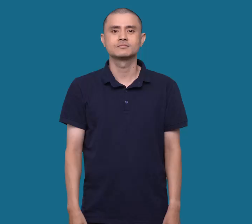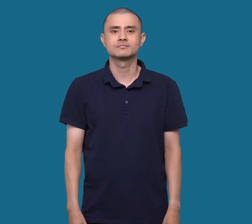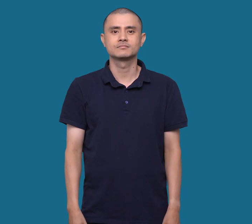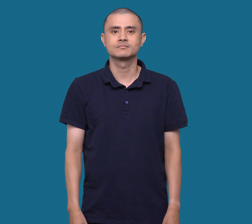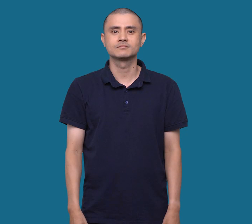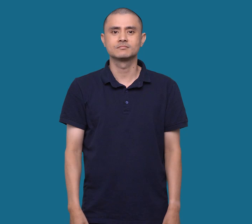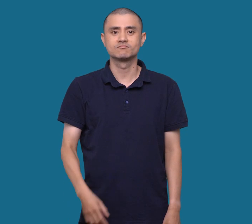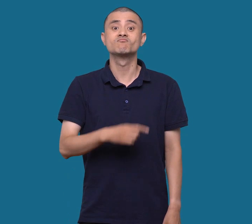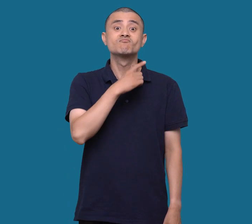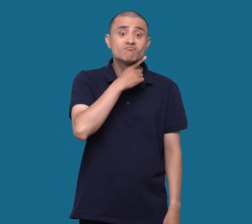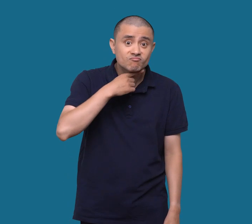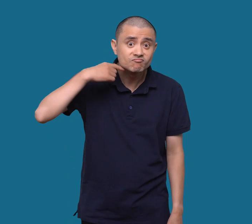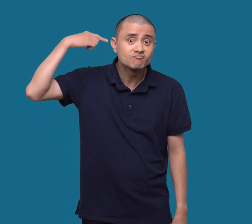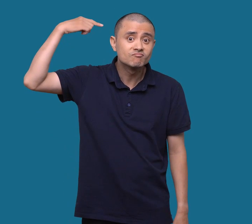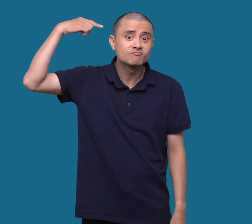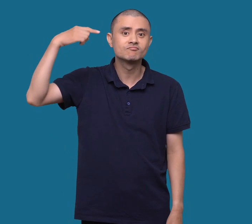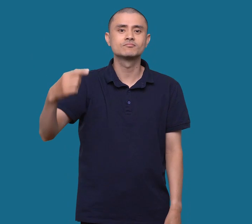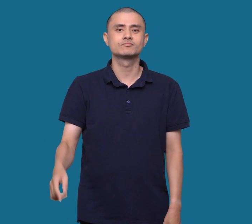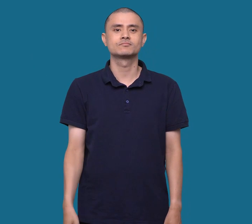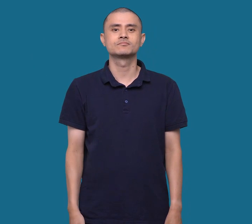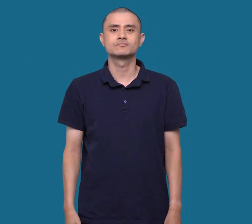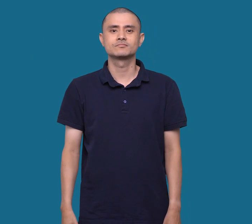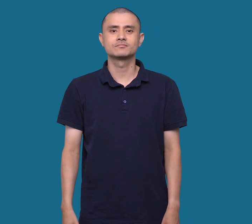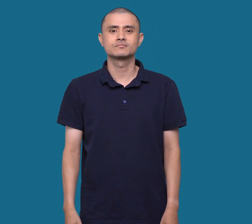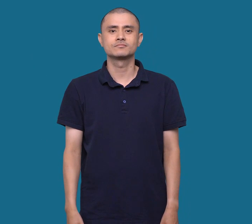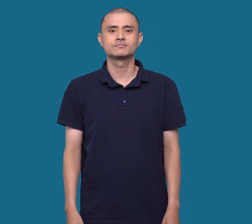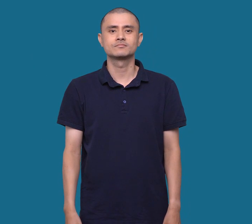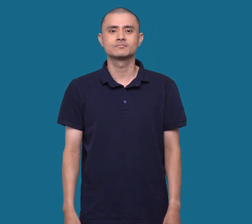hứa